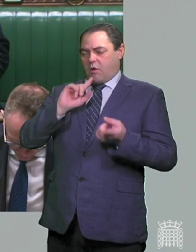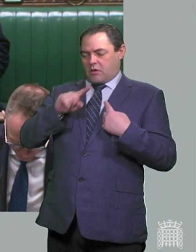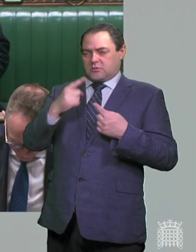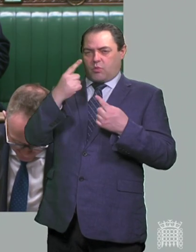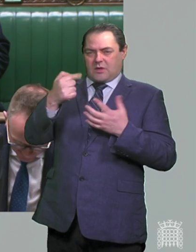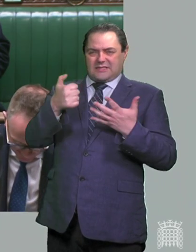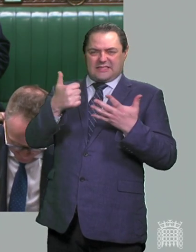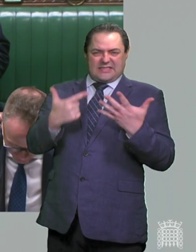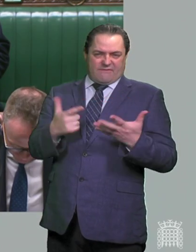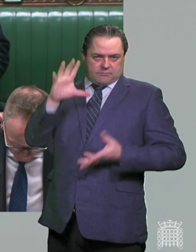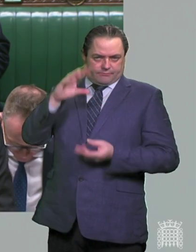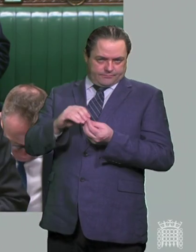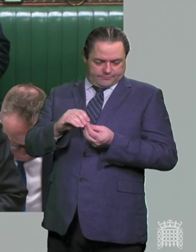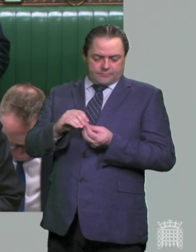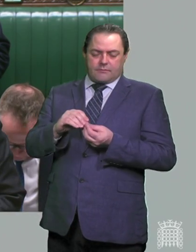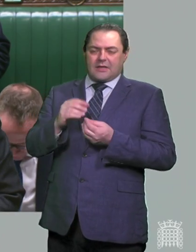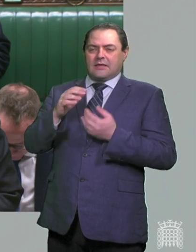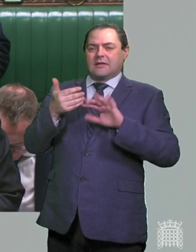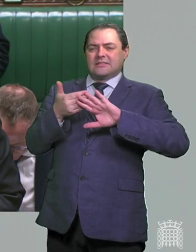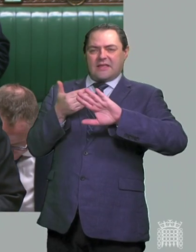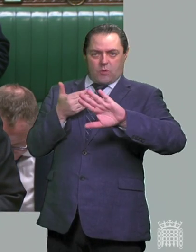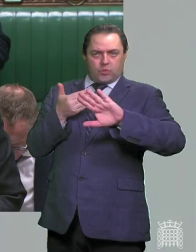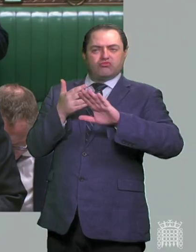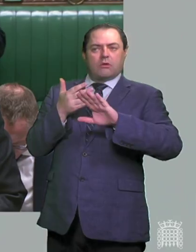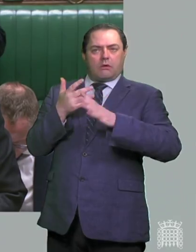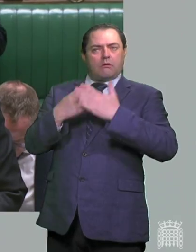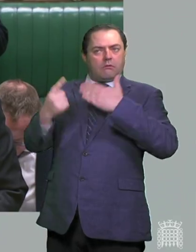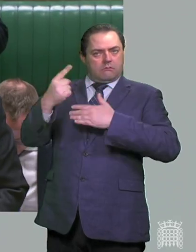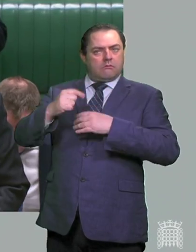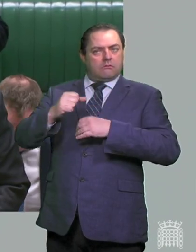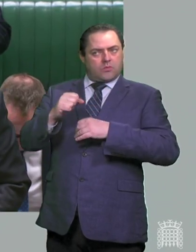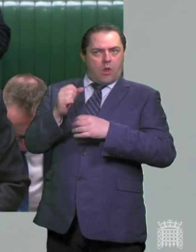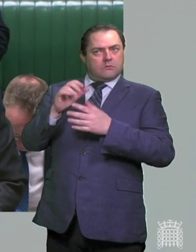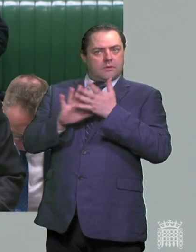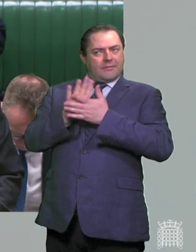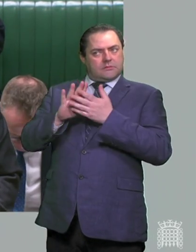The devolution settlement gives Scotland the best of both worlds.